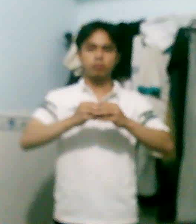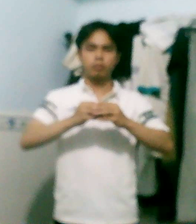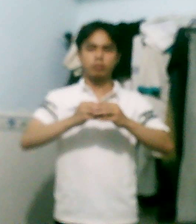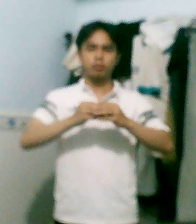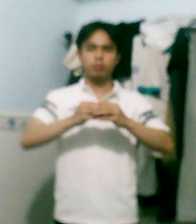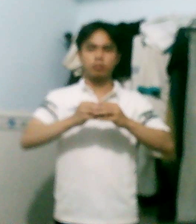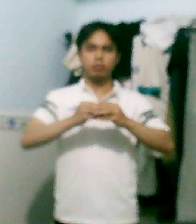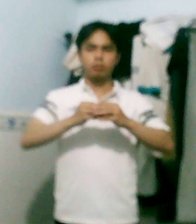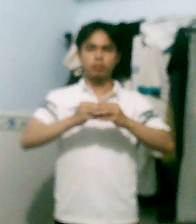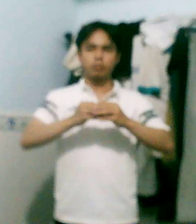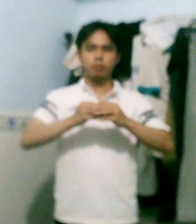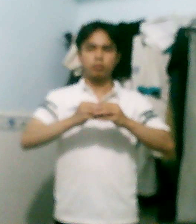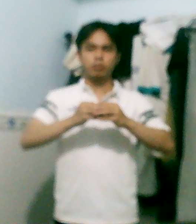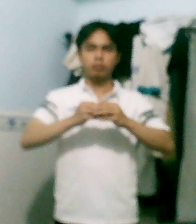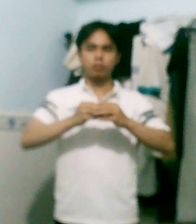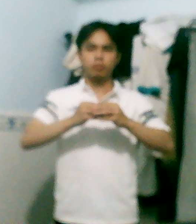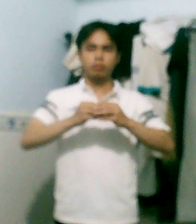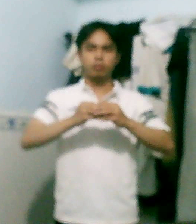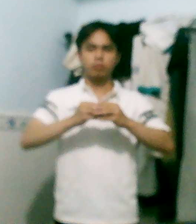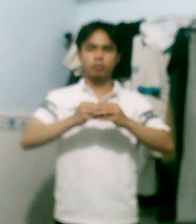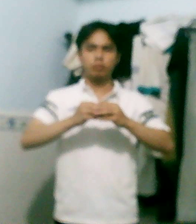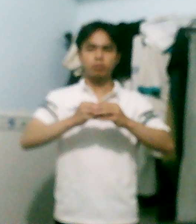nhom